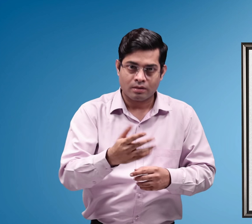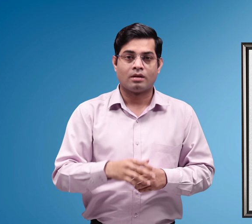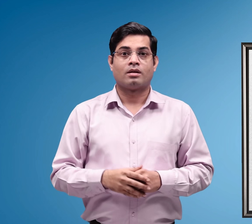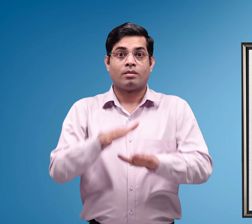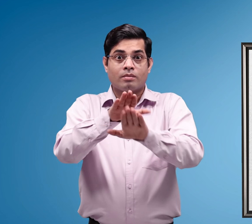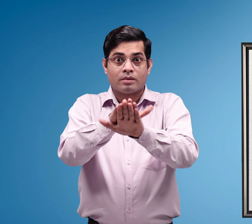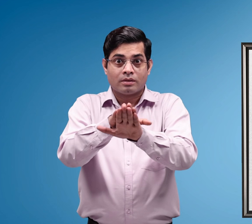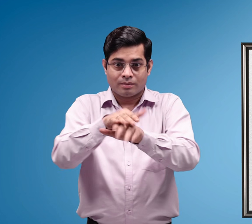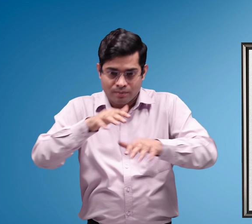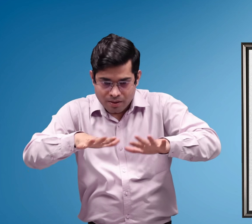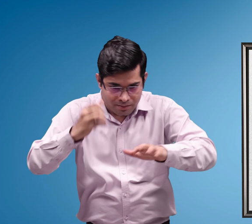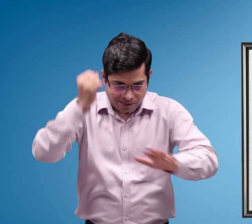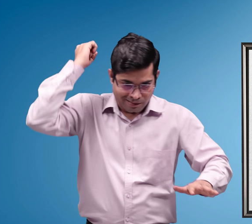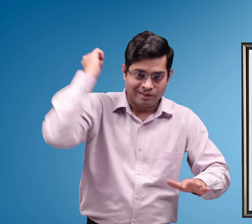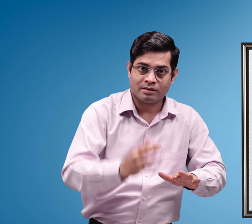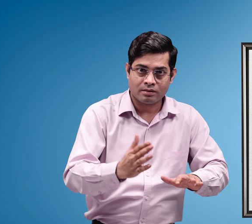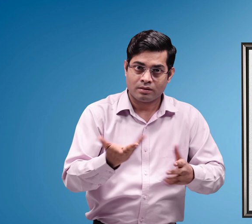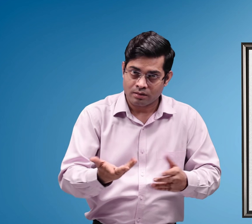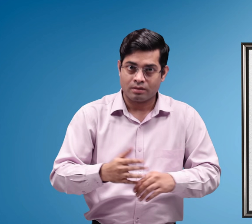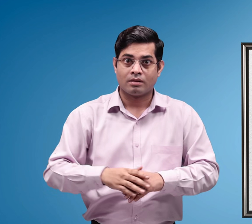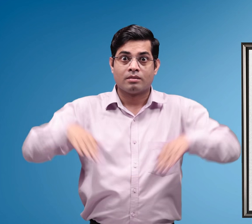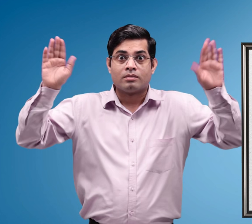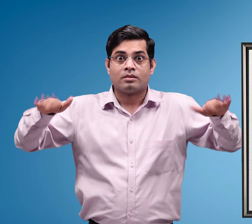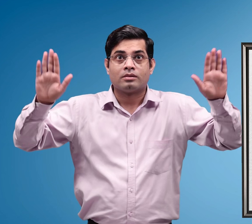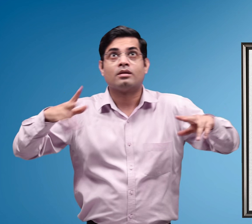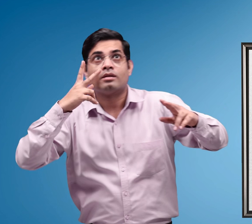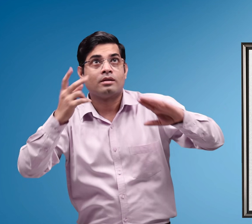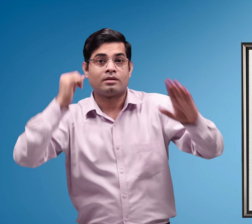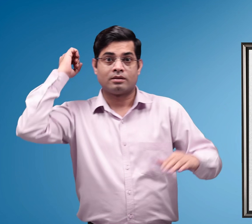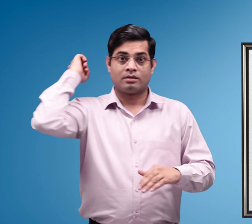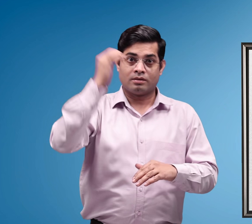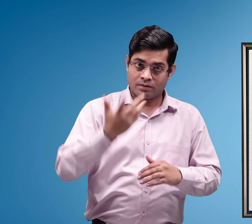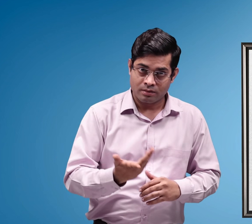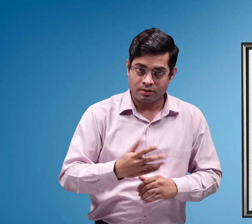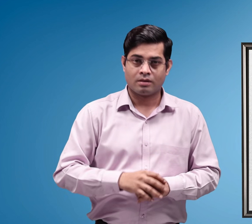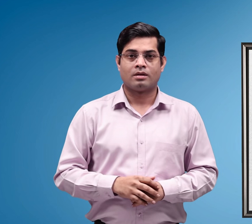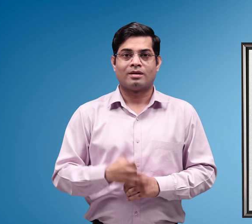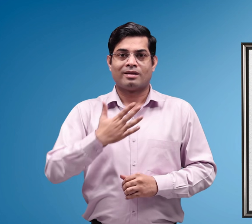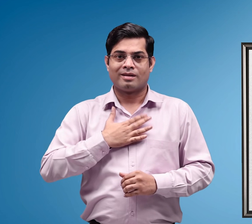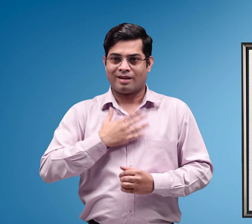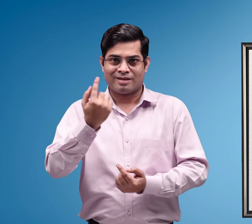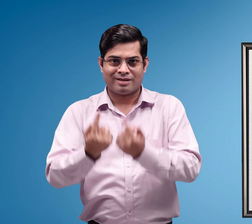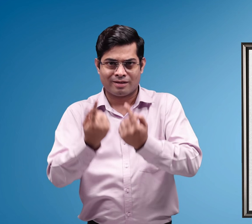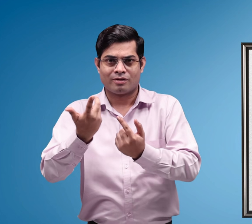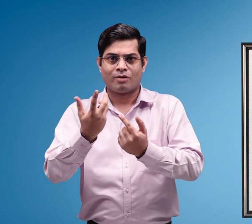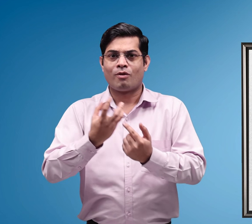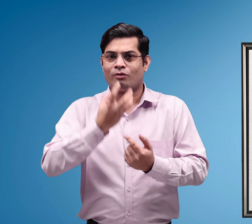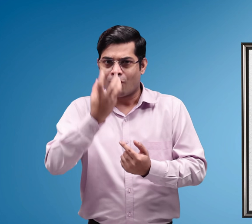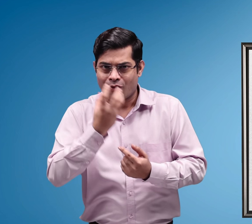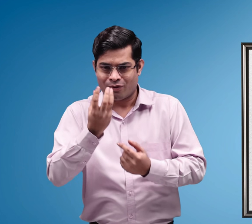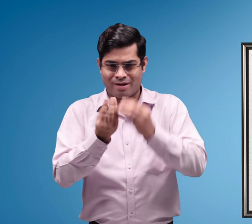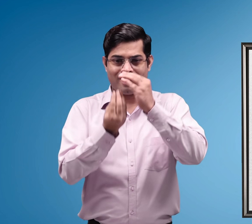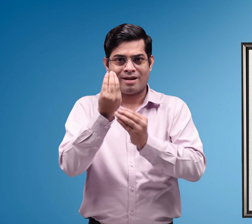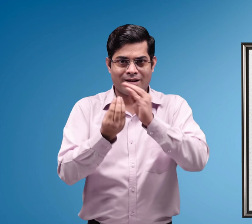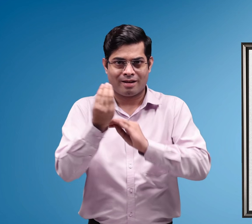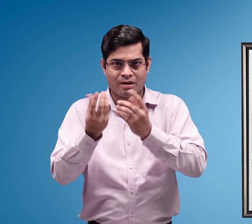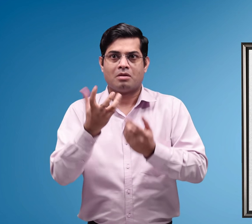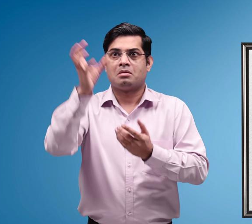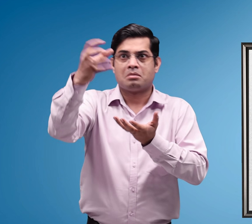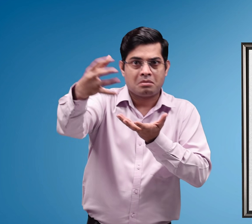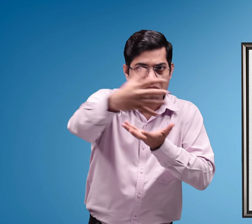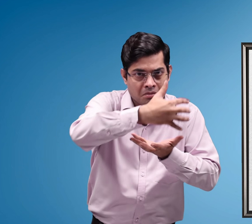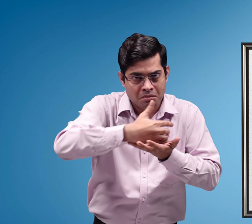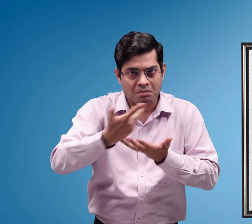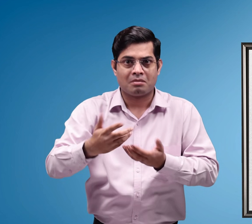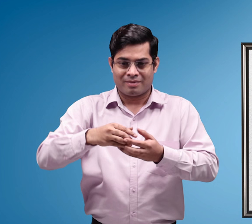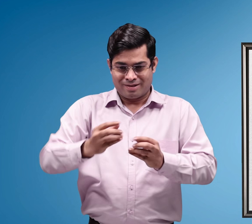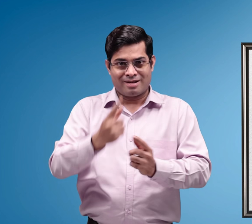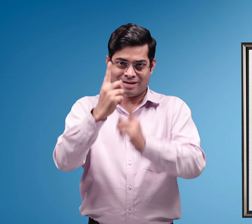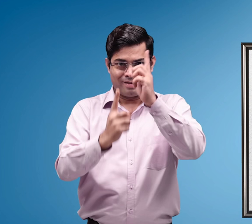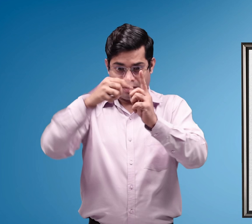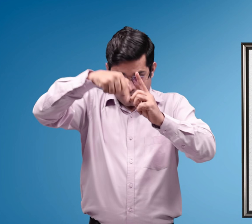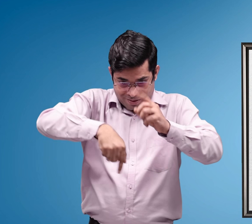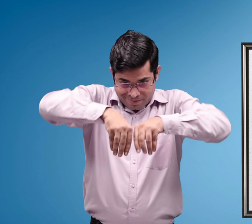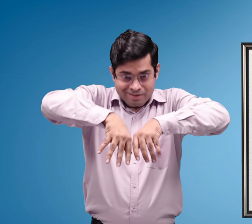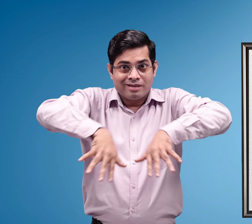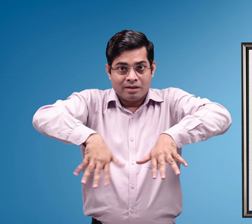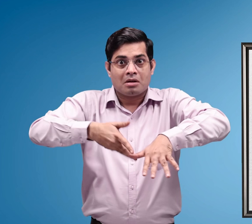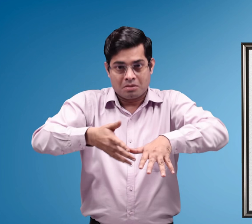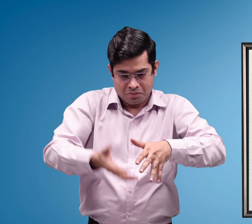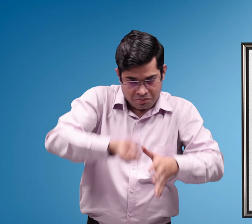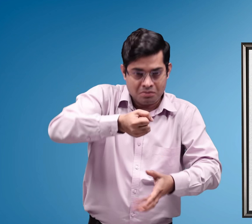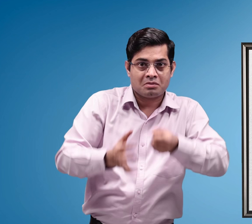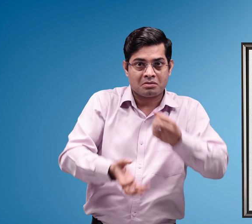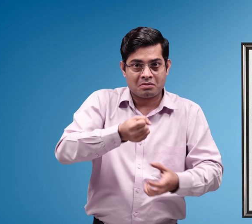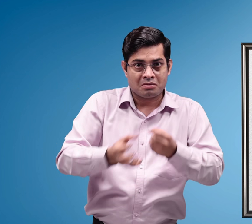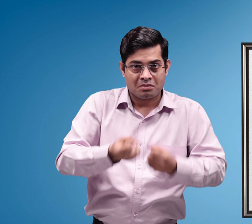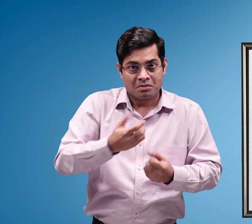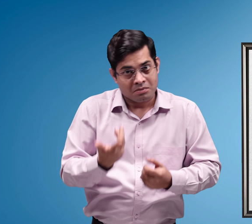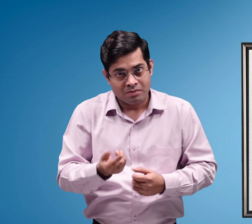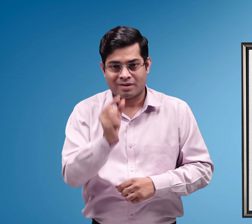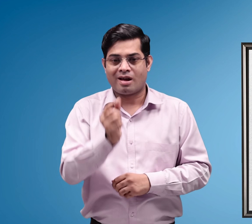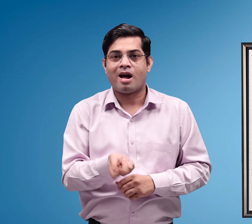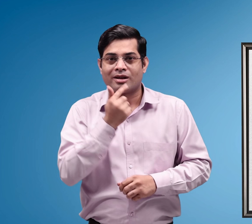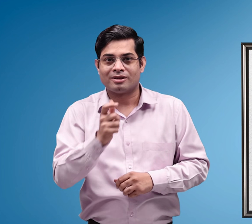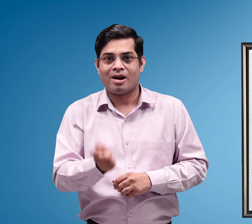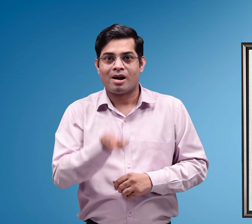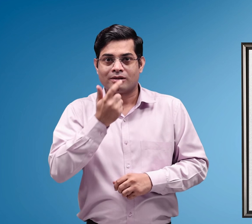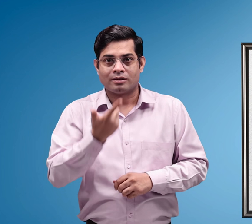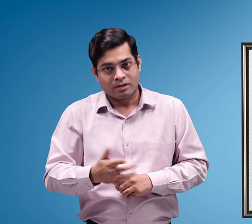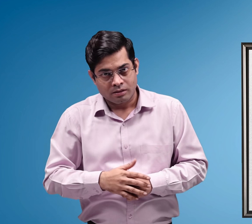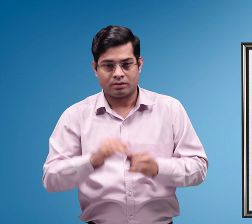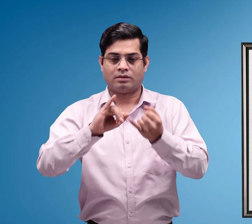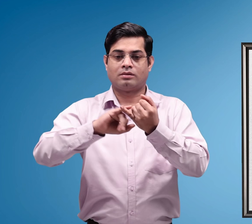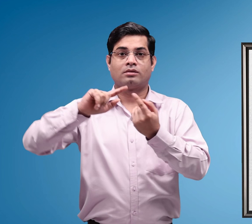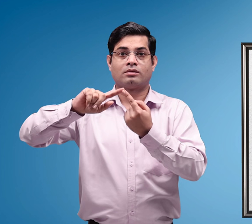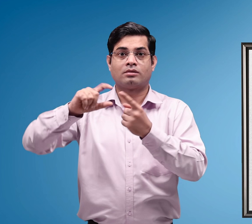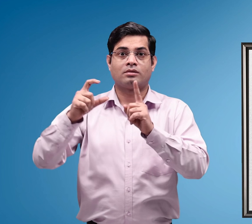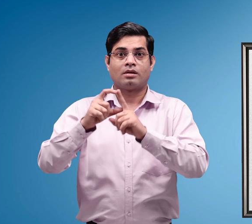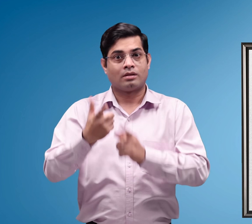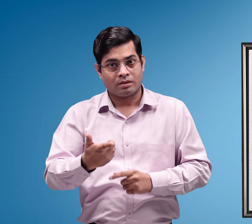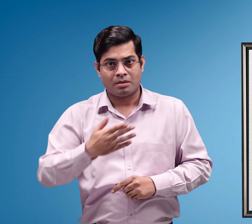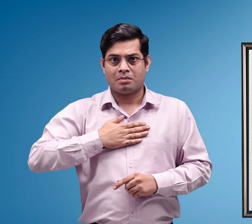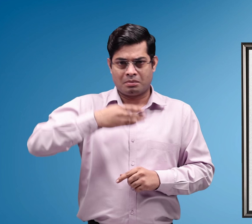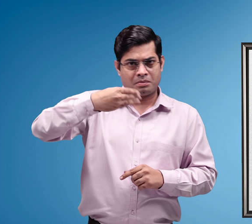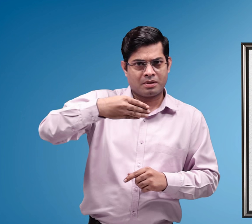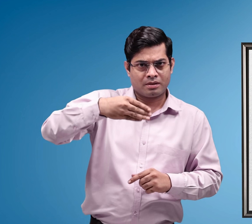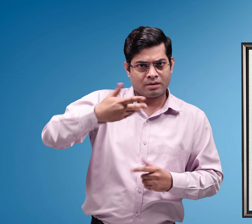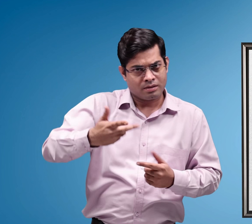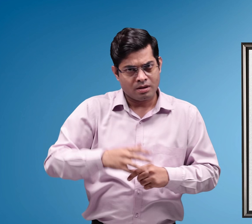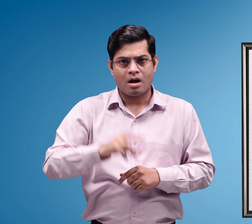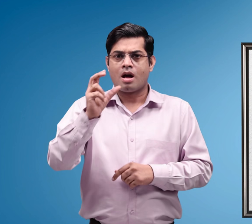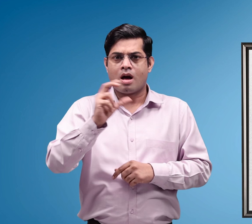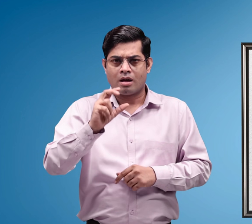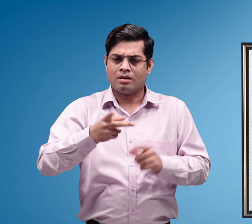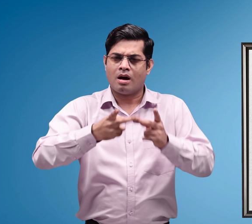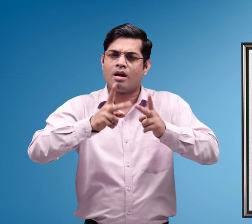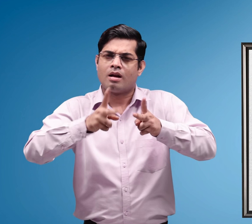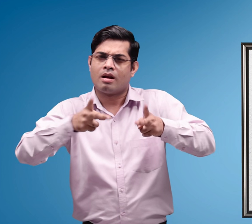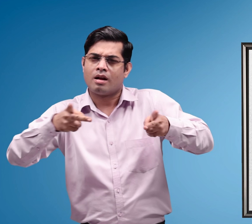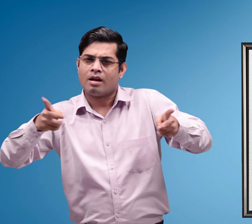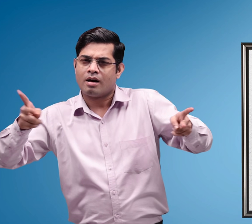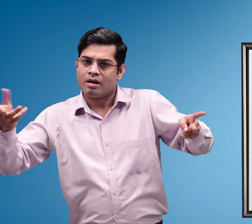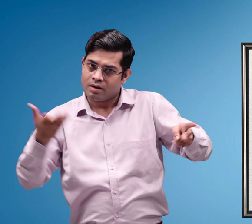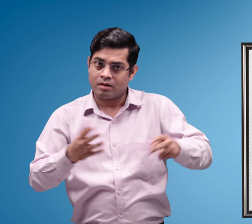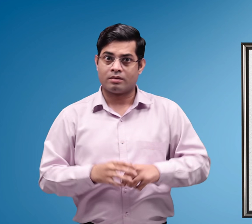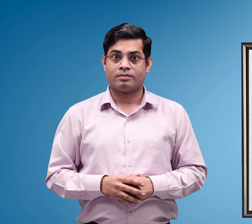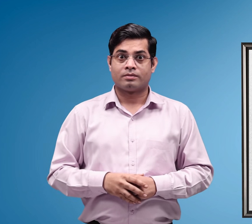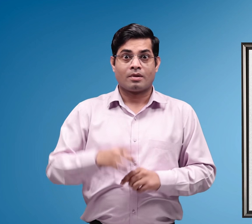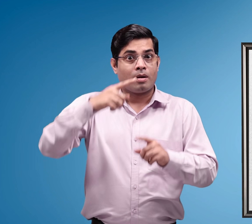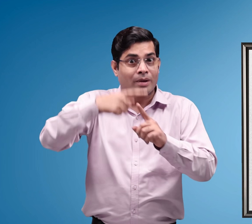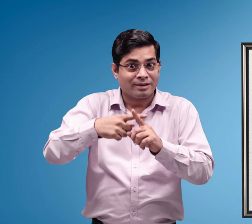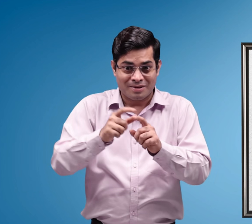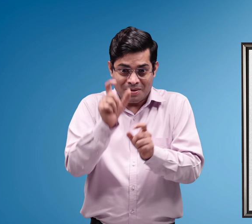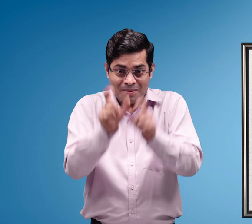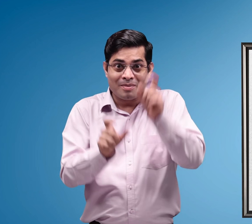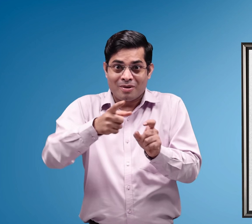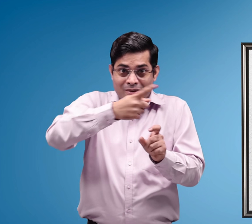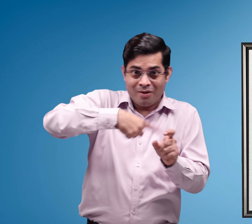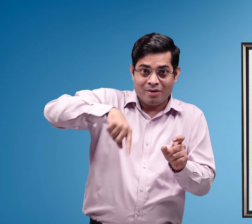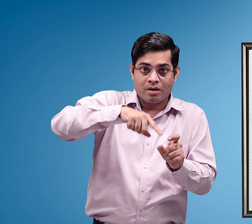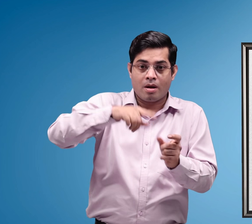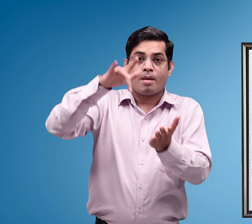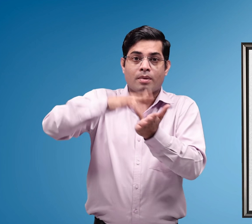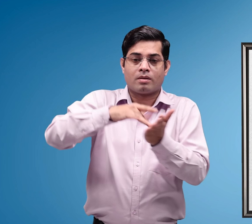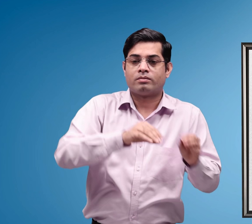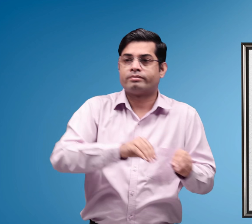catching fish and birds, gathering fruits, nuts, seeds, leaves, eggs, etc. They moved from place to place.